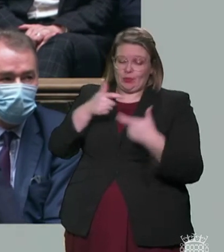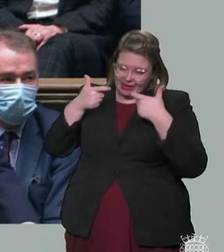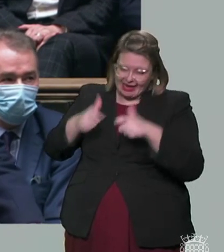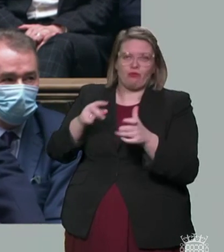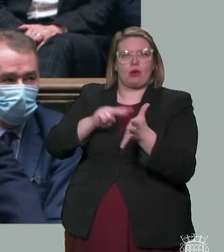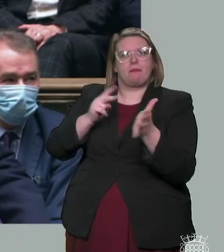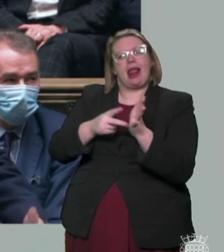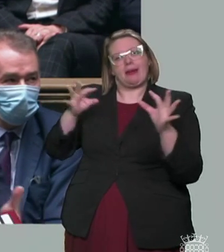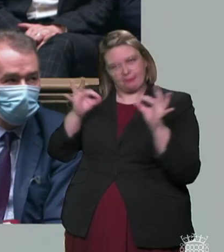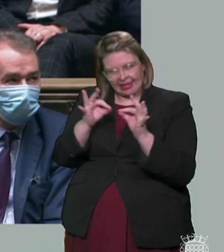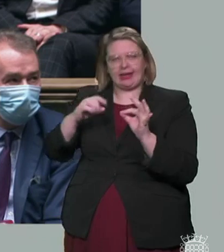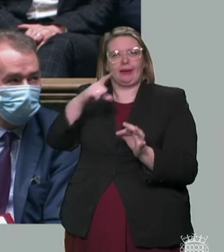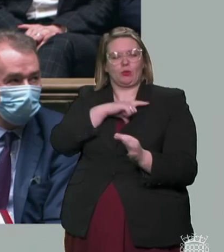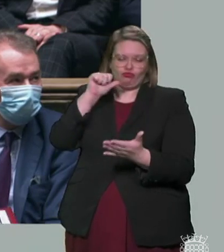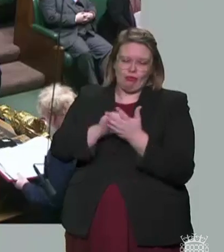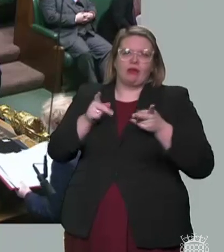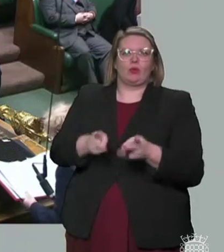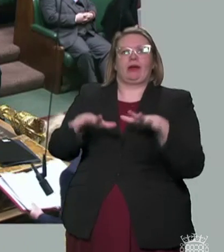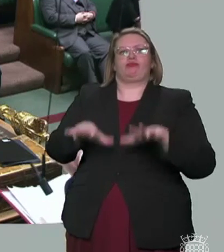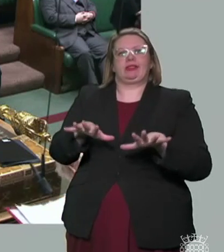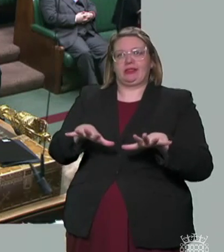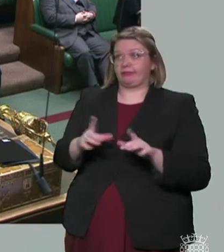That is the right approach for the country.